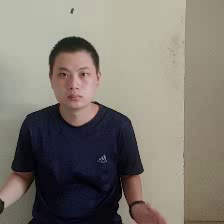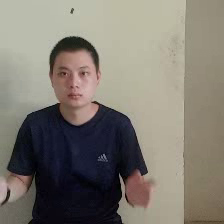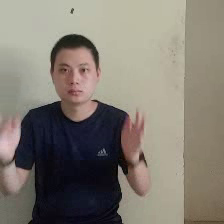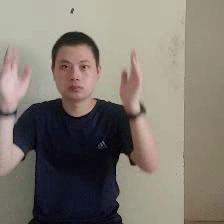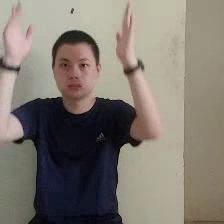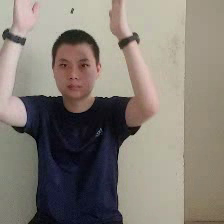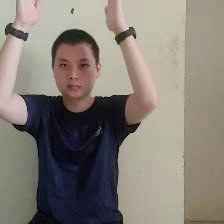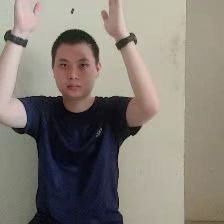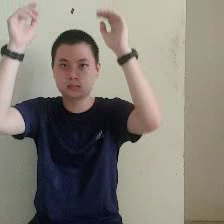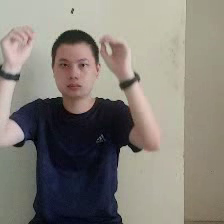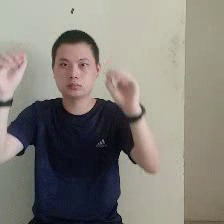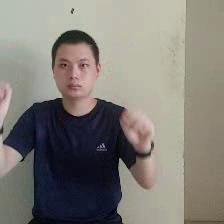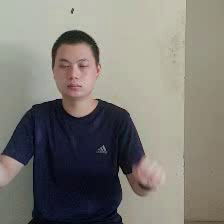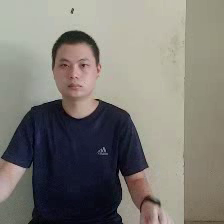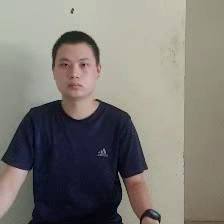Chạy